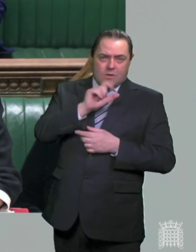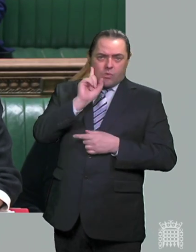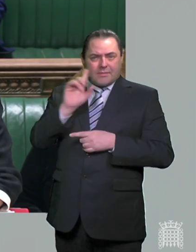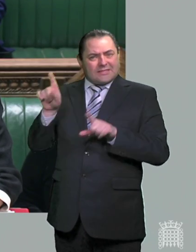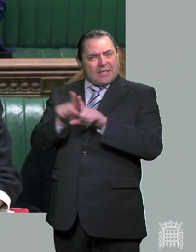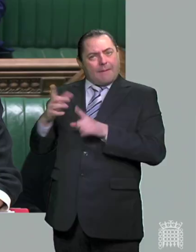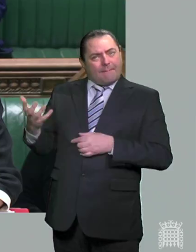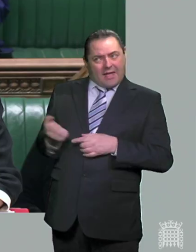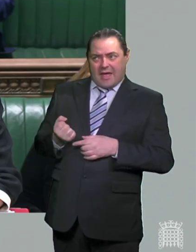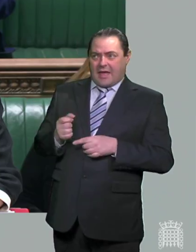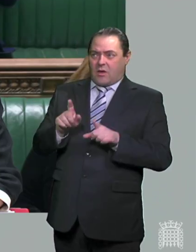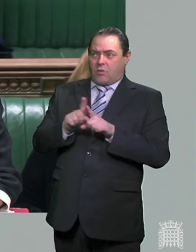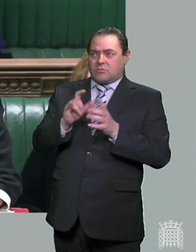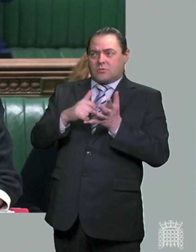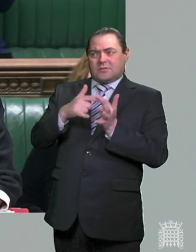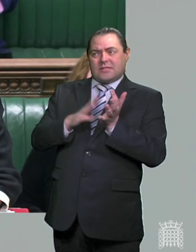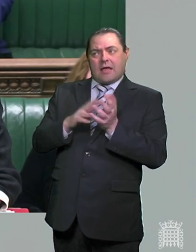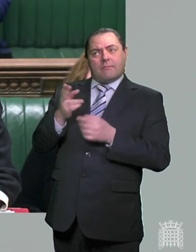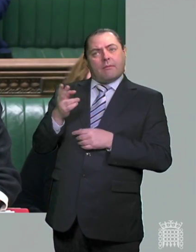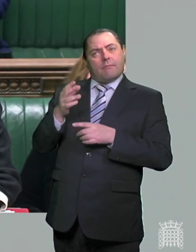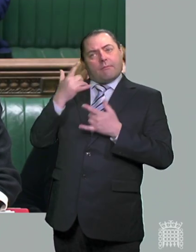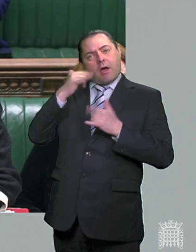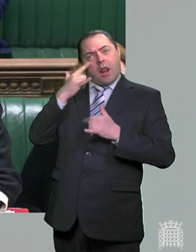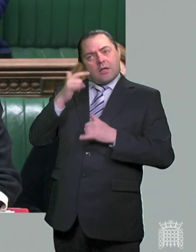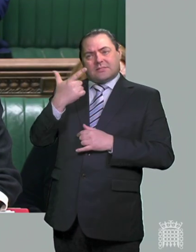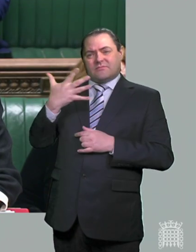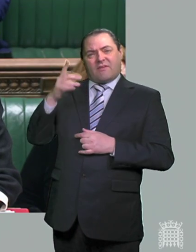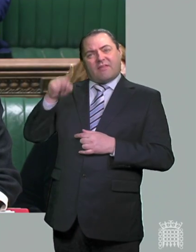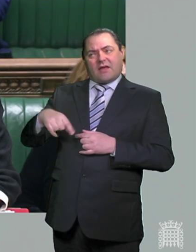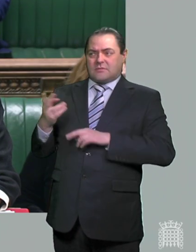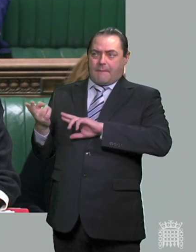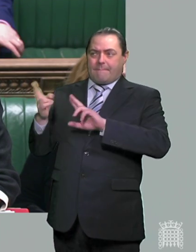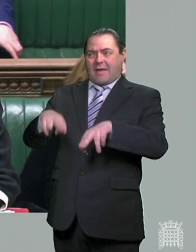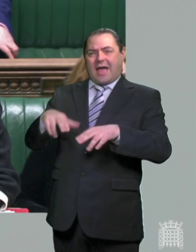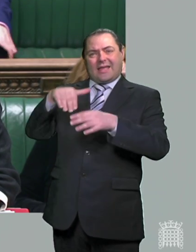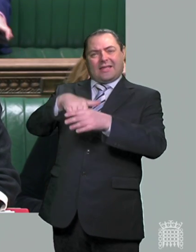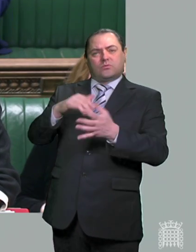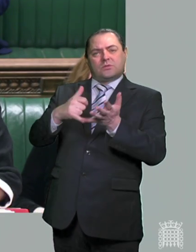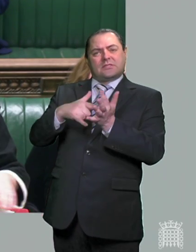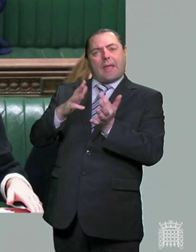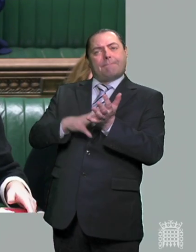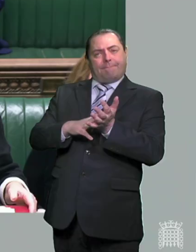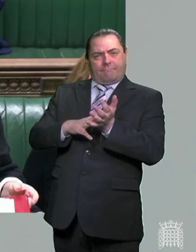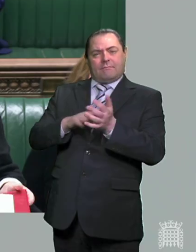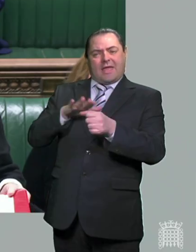We are launching a science, technology, engineering and maths returners pilot to enable 75,000 people to return to the STEM sector, mainly women.